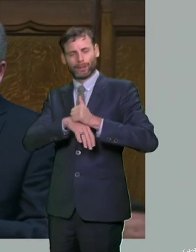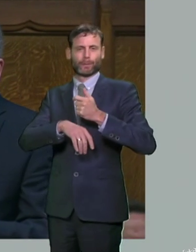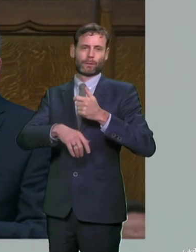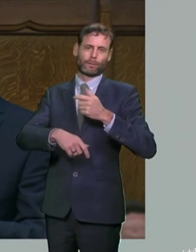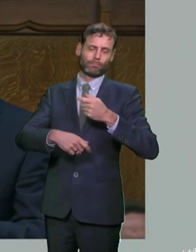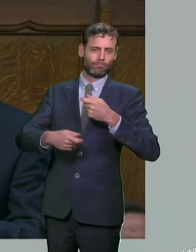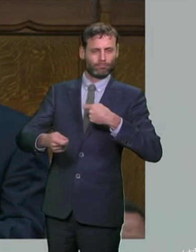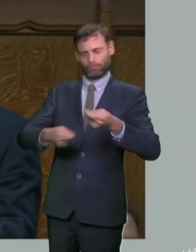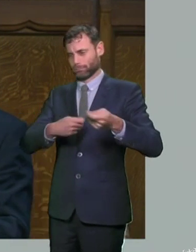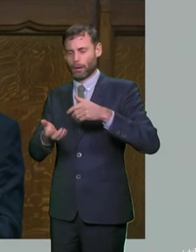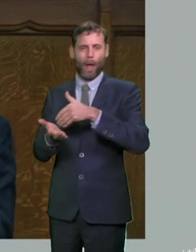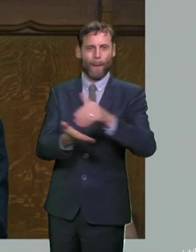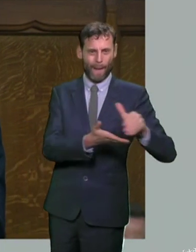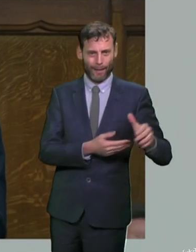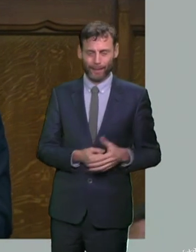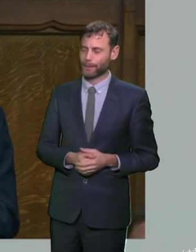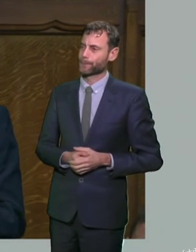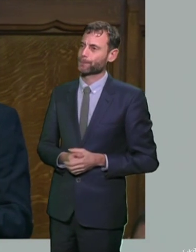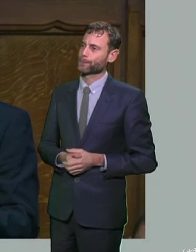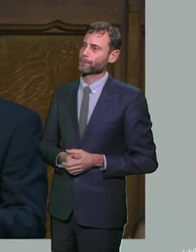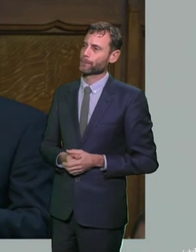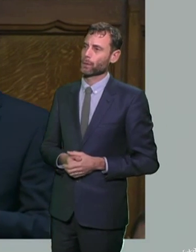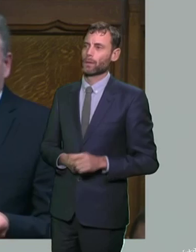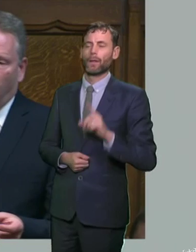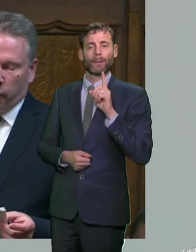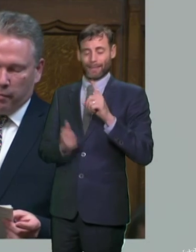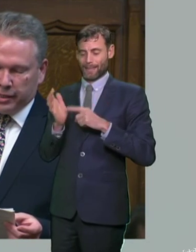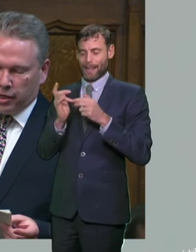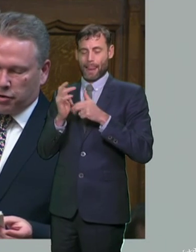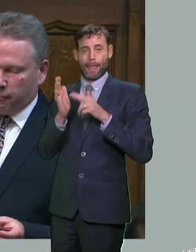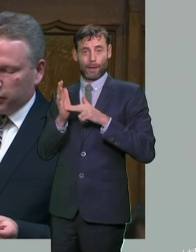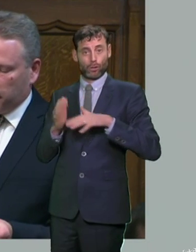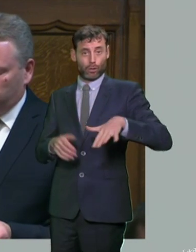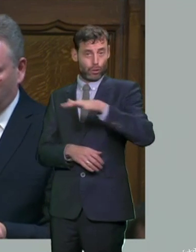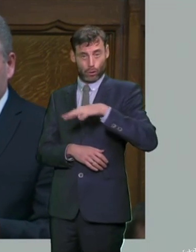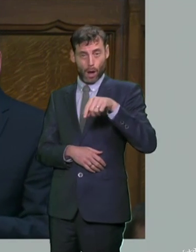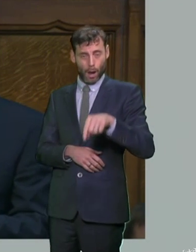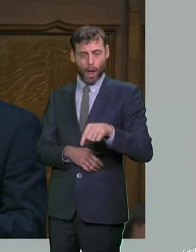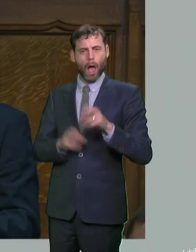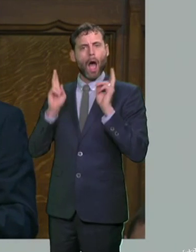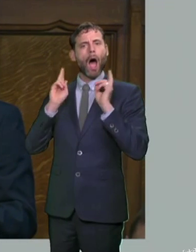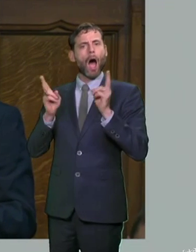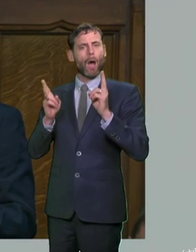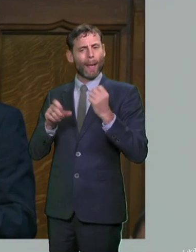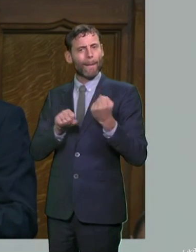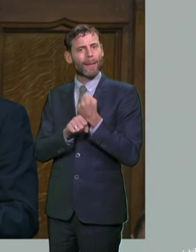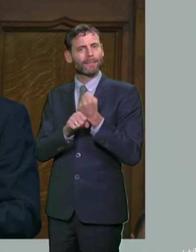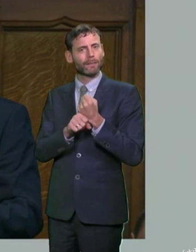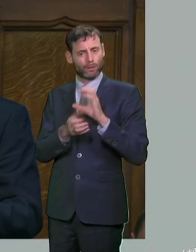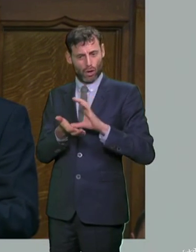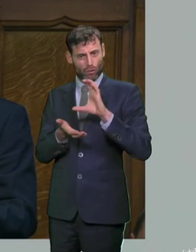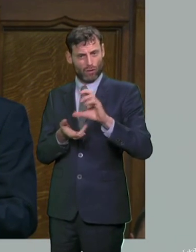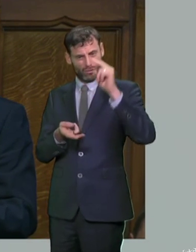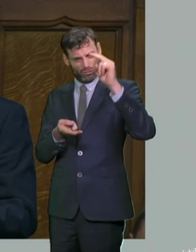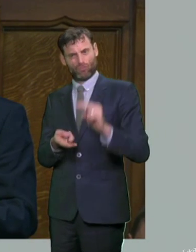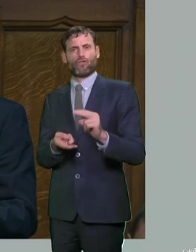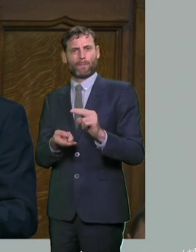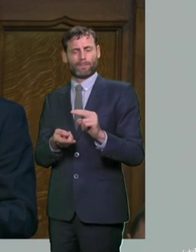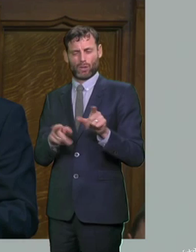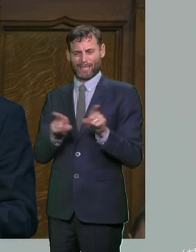However, what is less than marvellous for my constituents is the levelling down of Lincolnshire’s highway maintenance grant by 25% on 2019-20 levels.